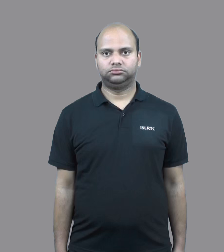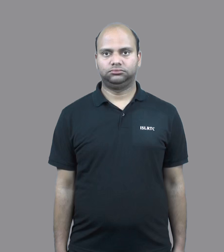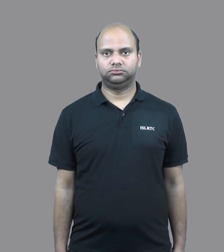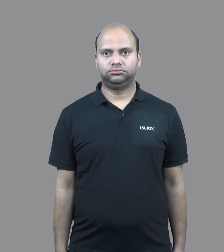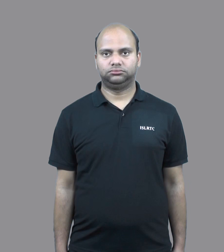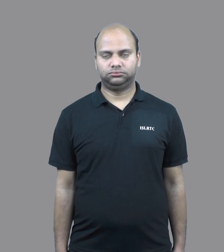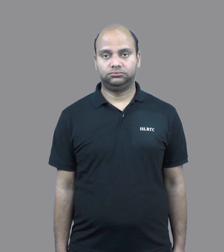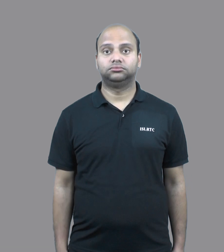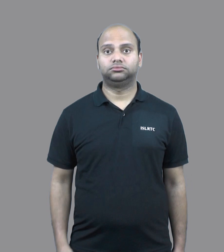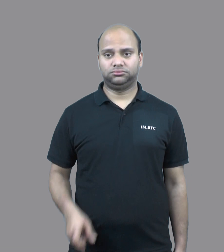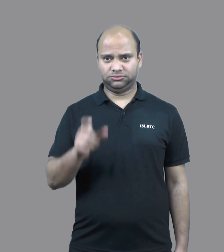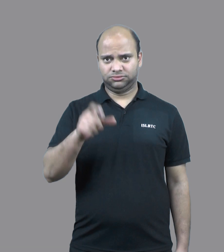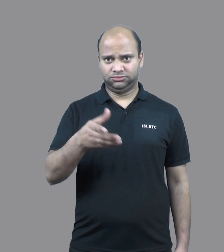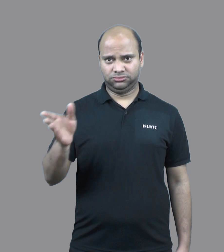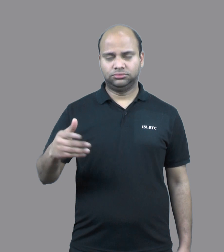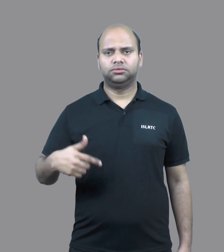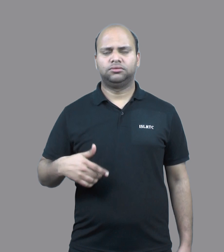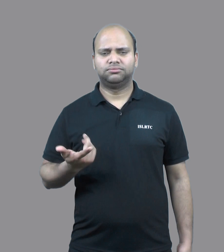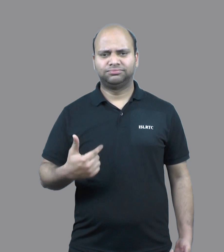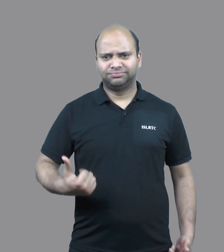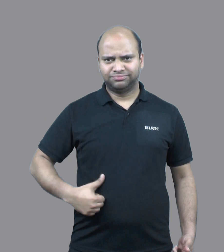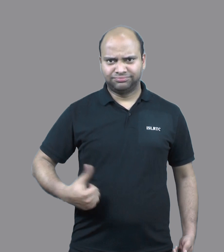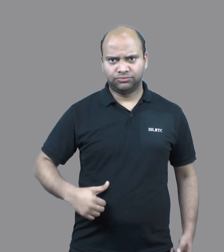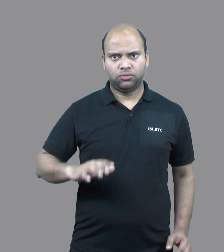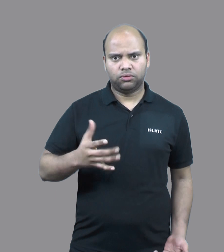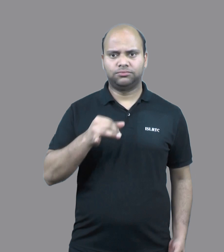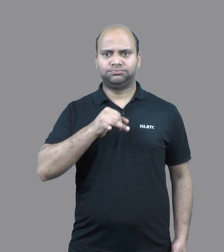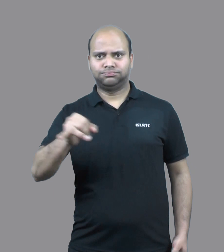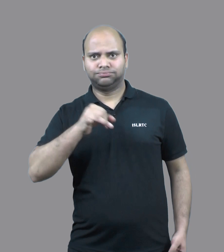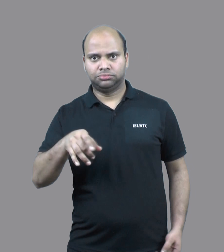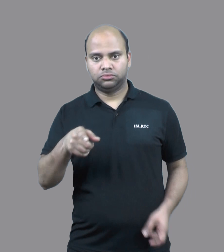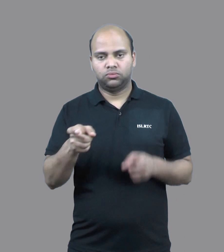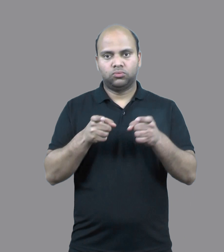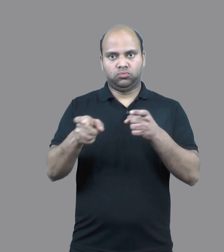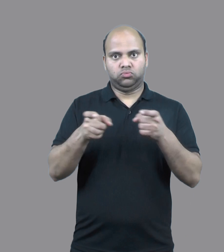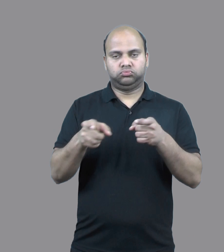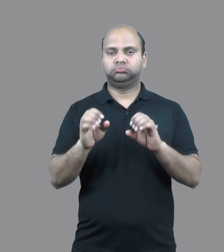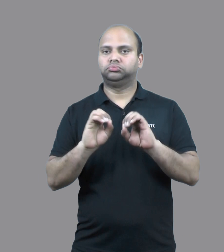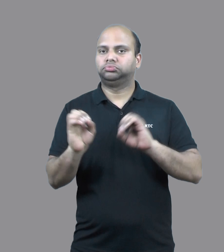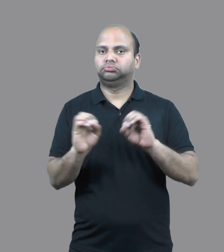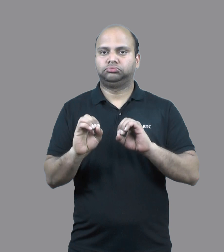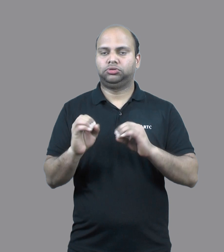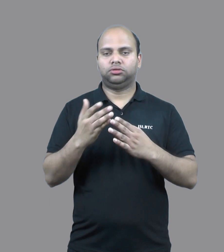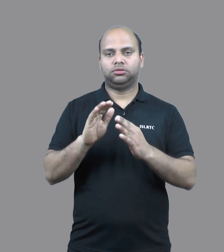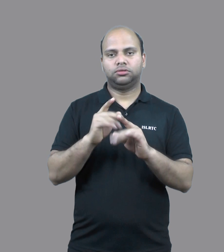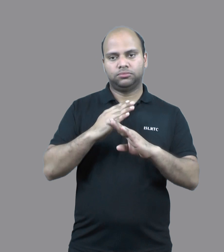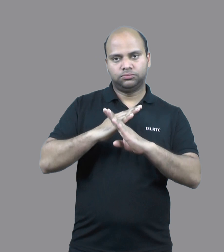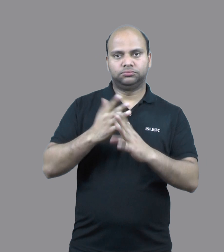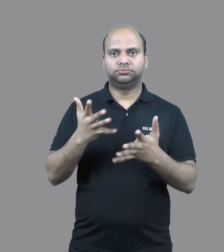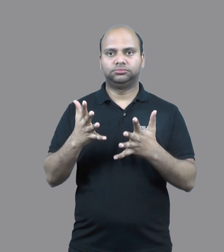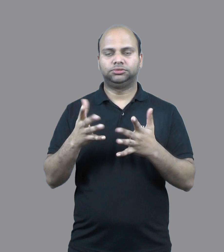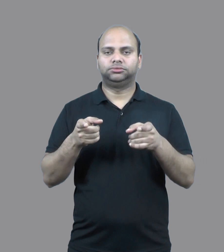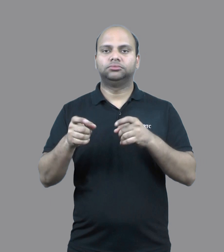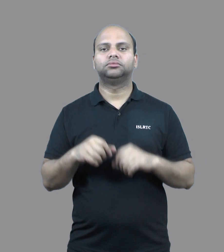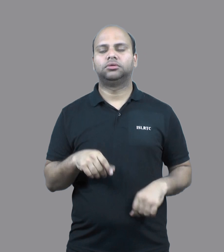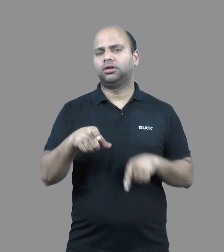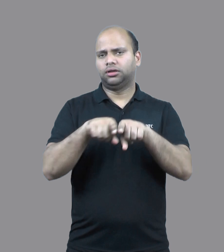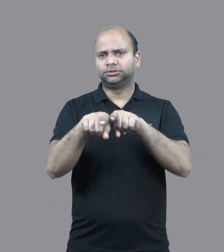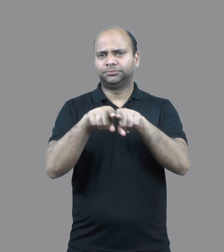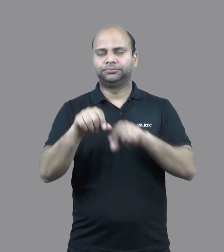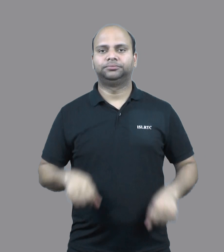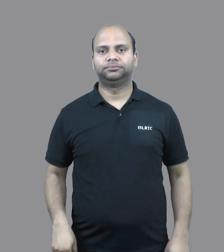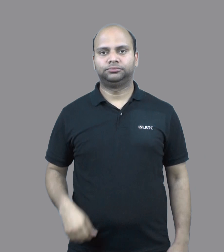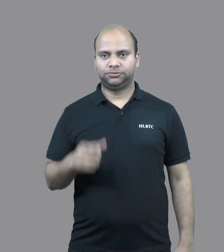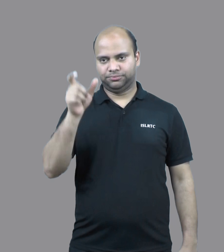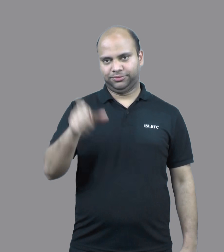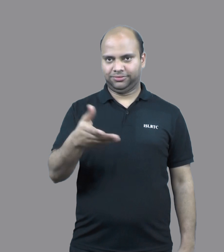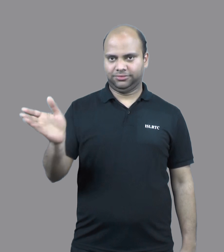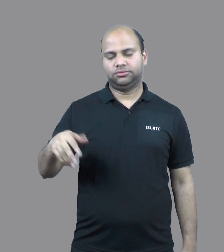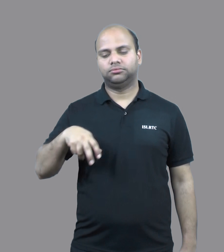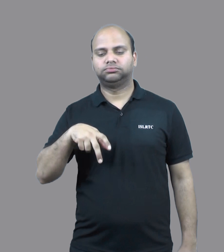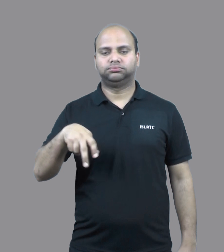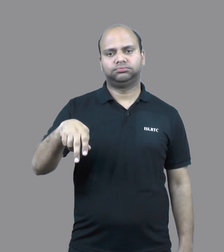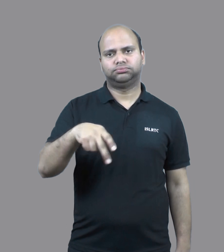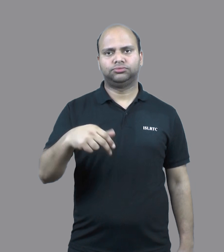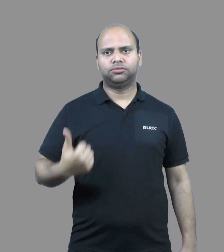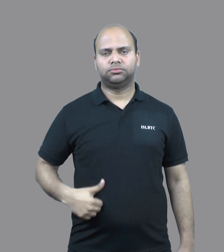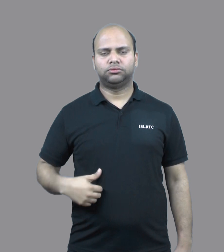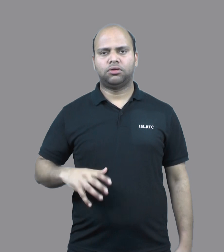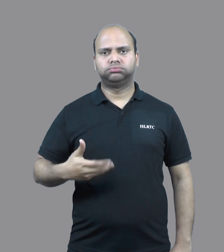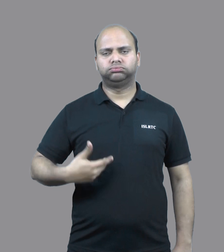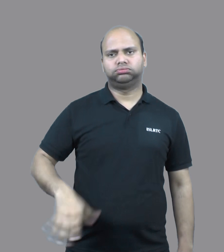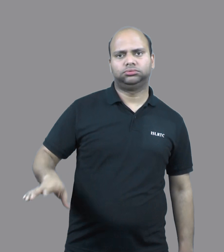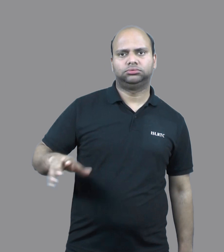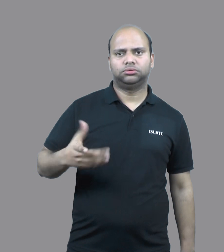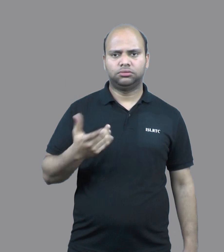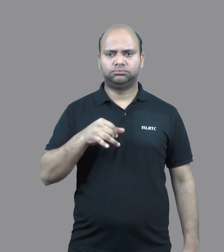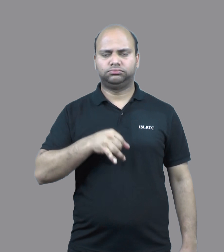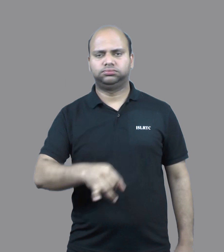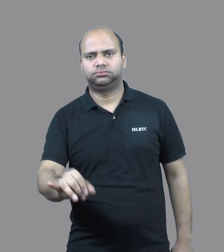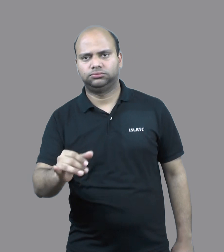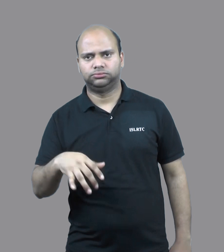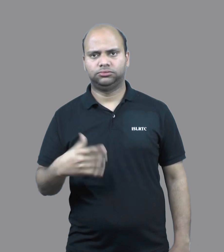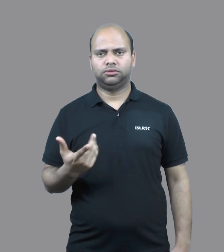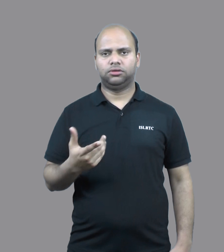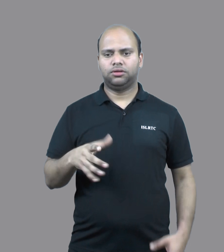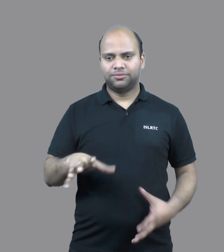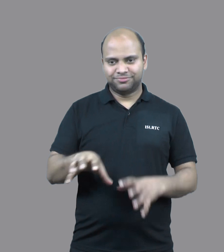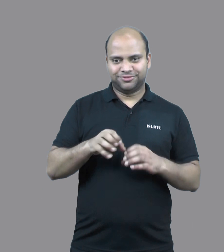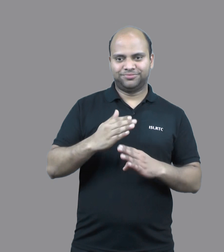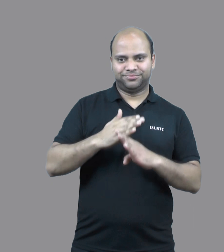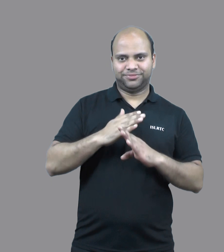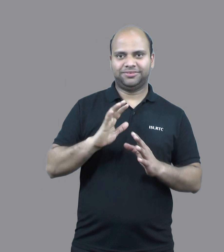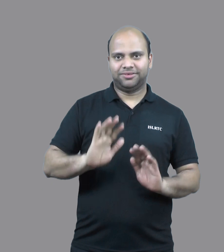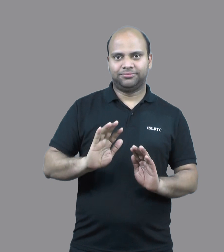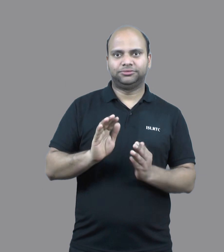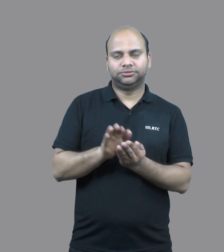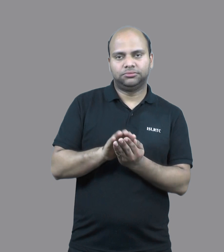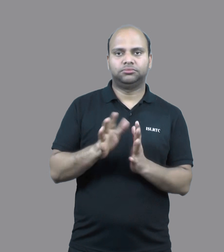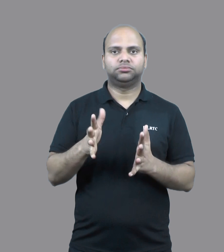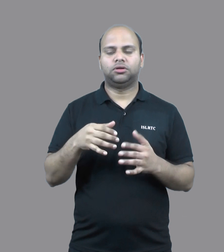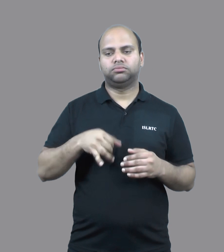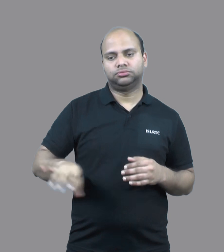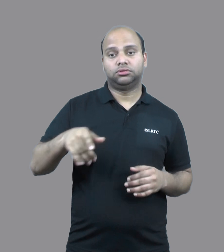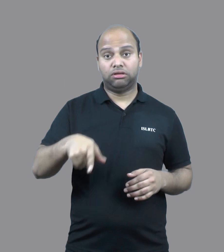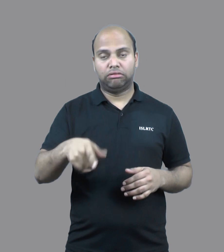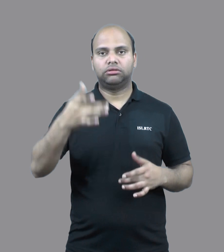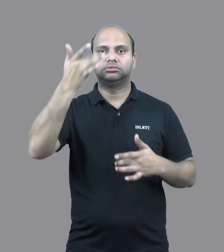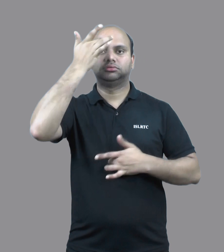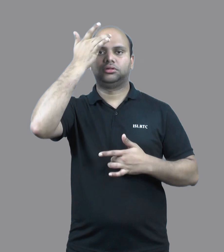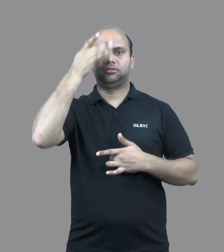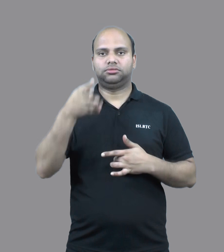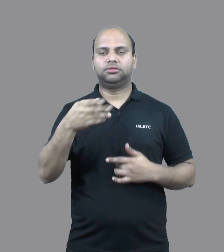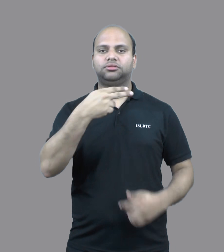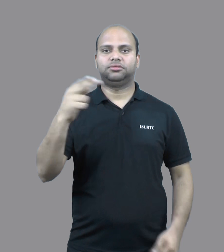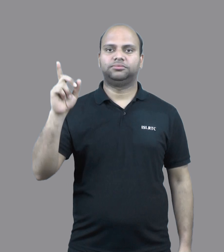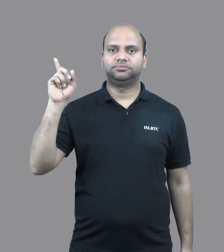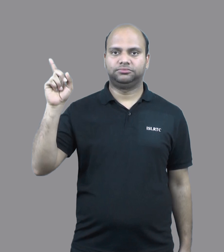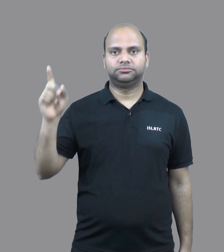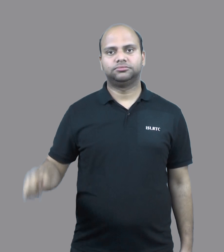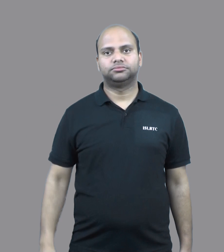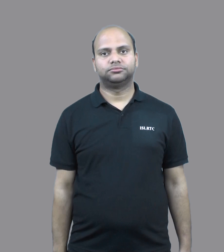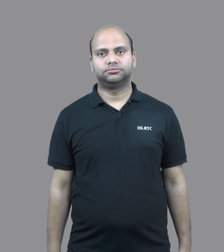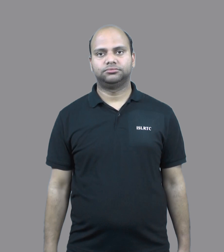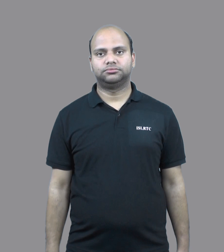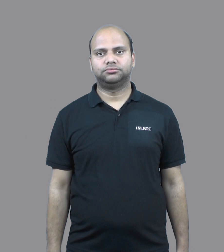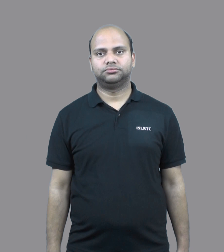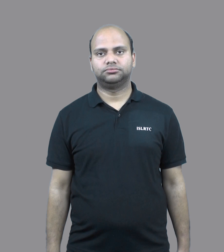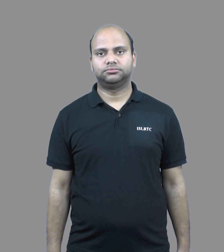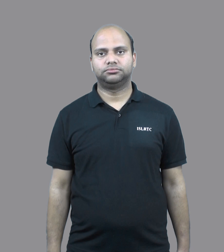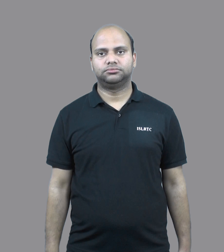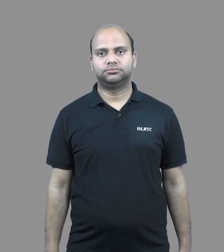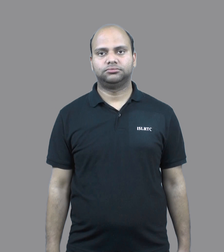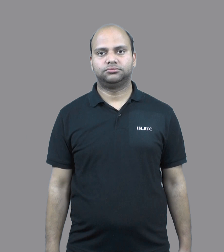Bowel Incontinence